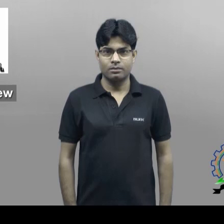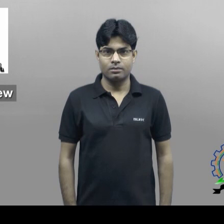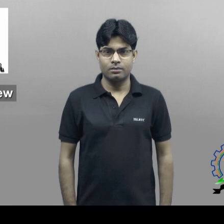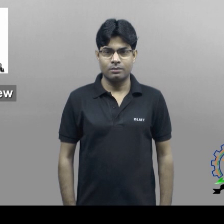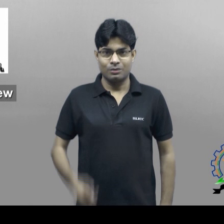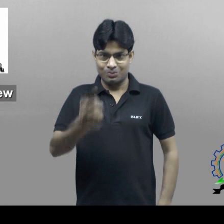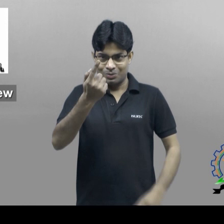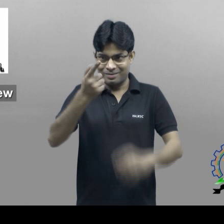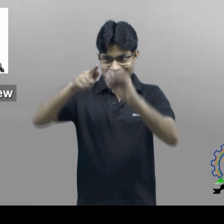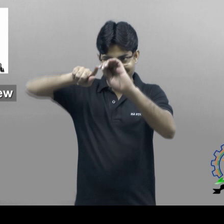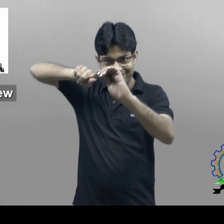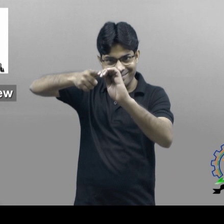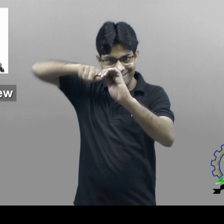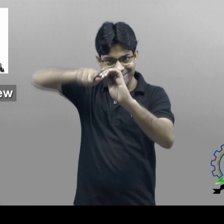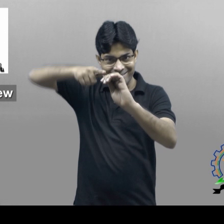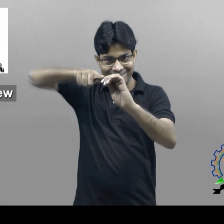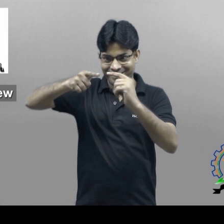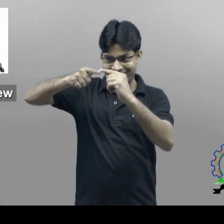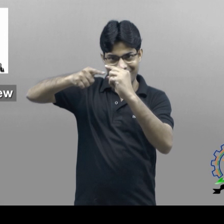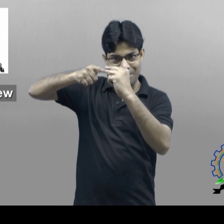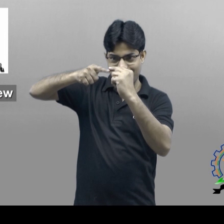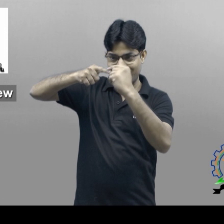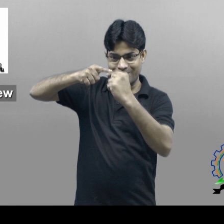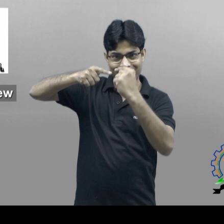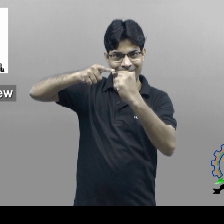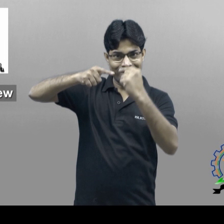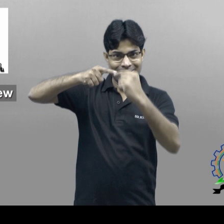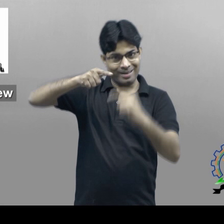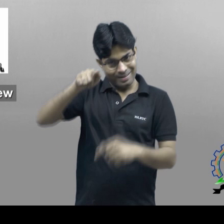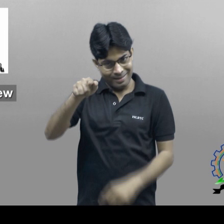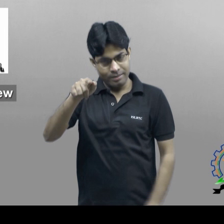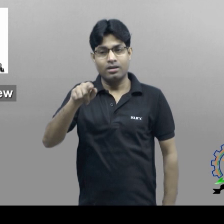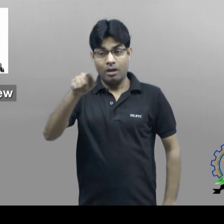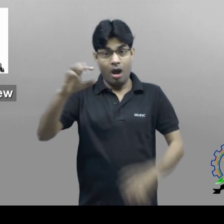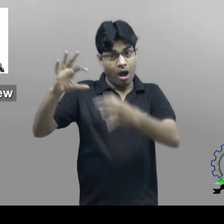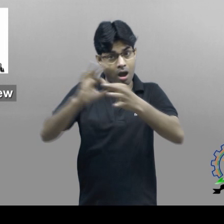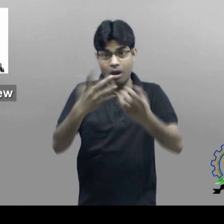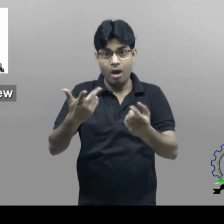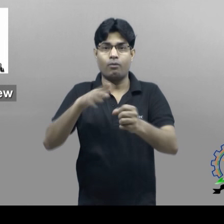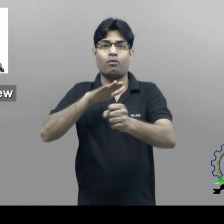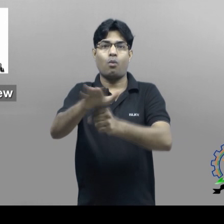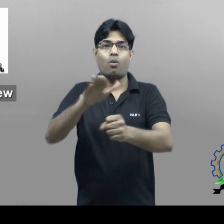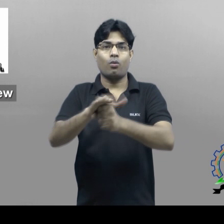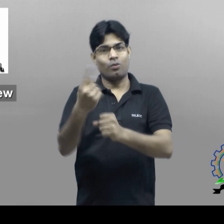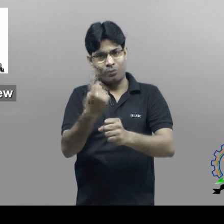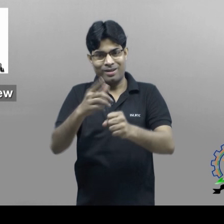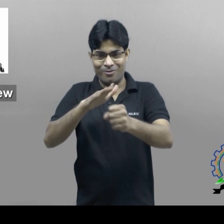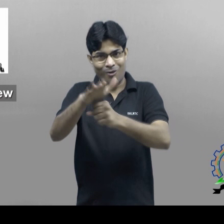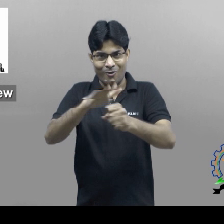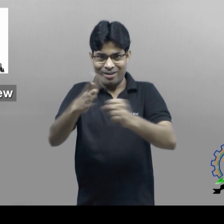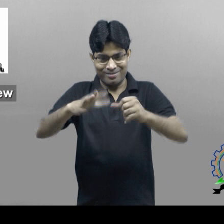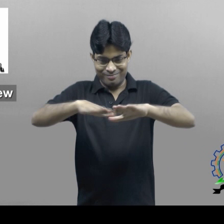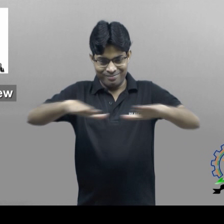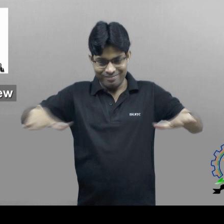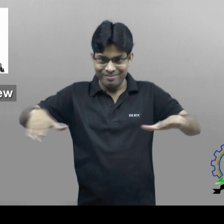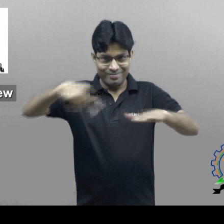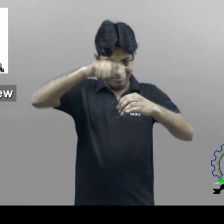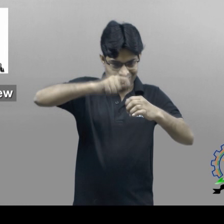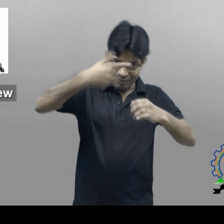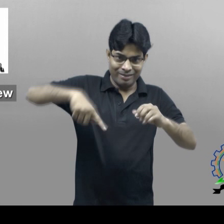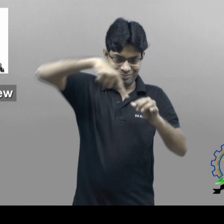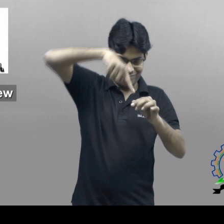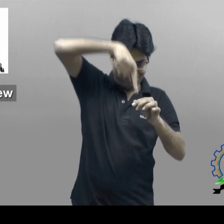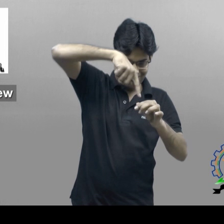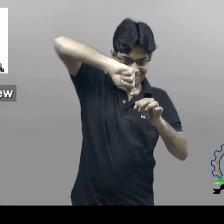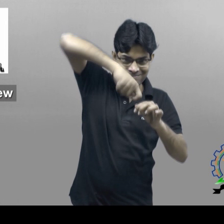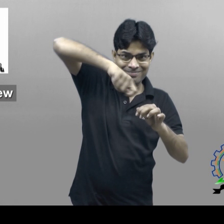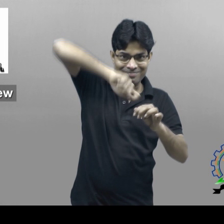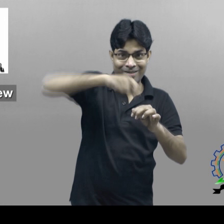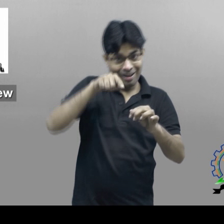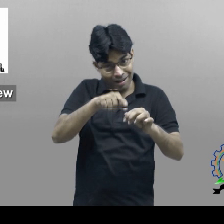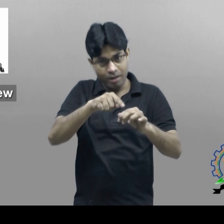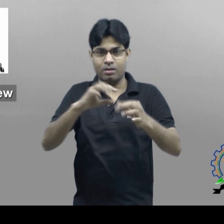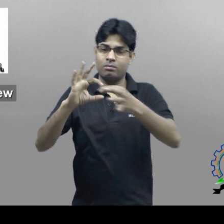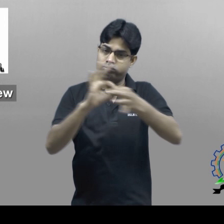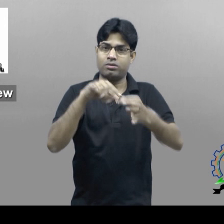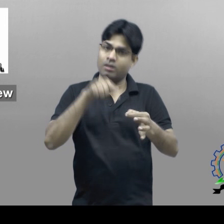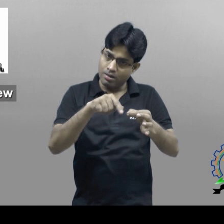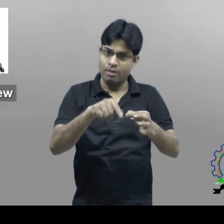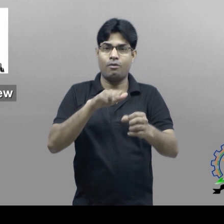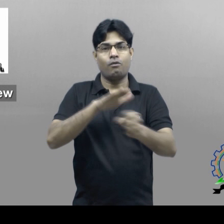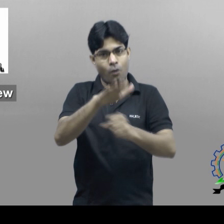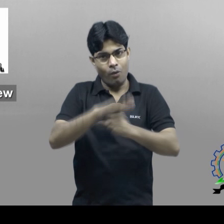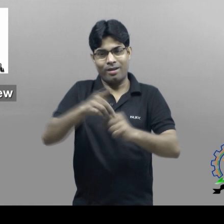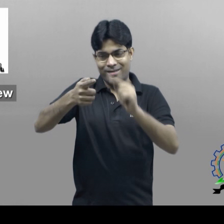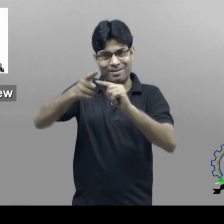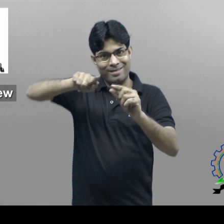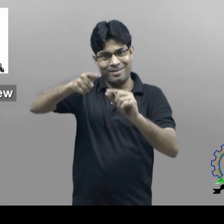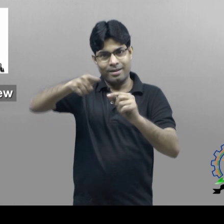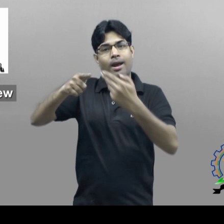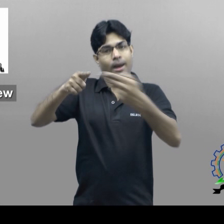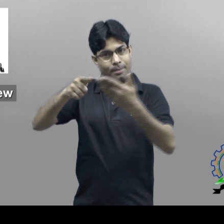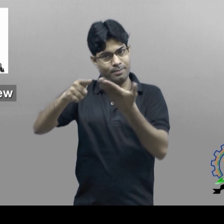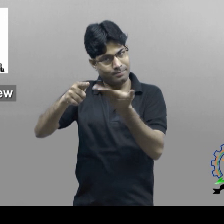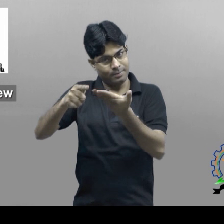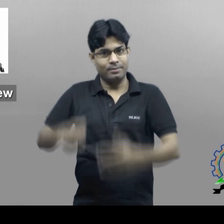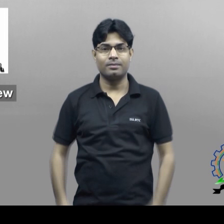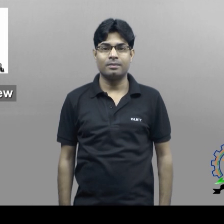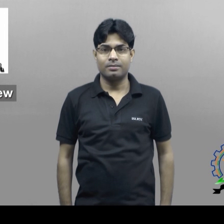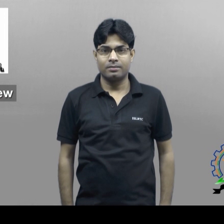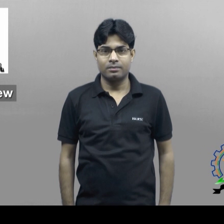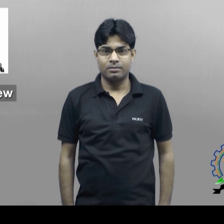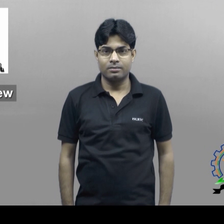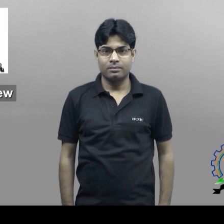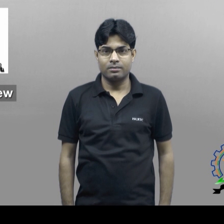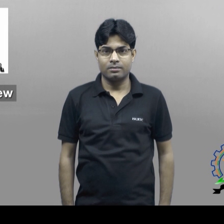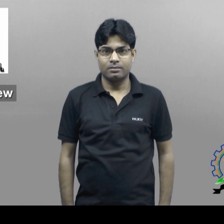Wood Screw